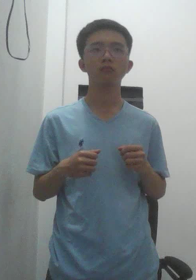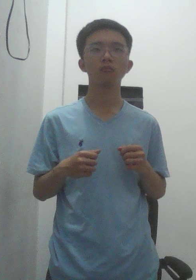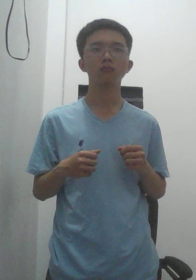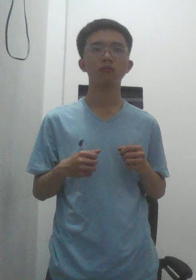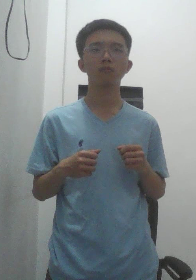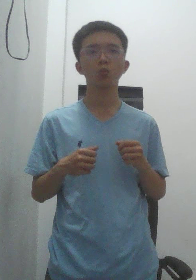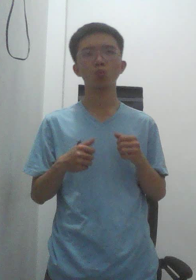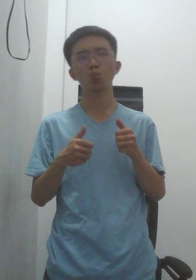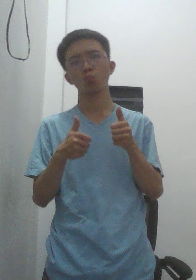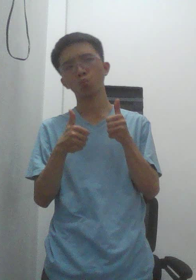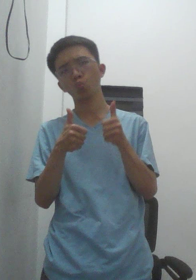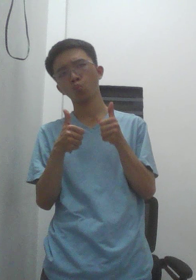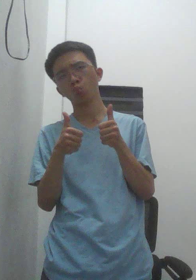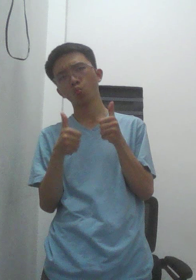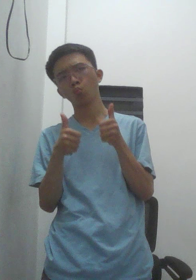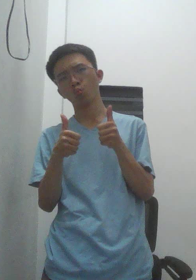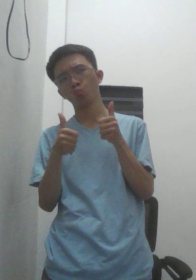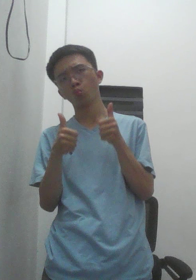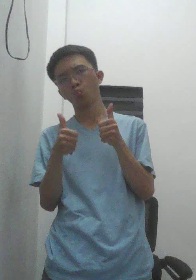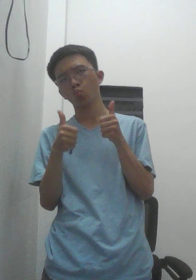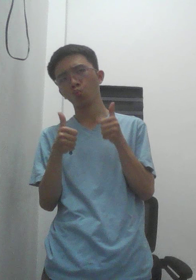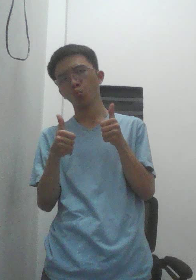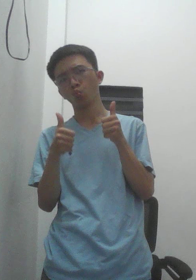rat tot